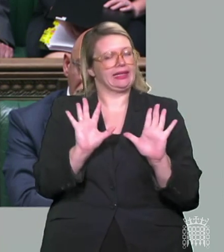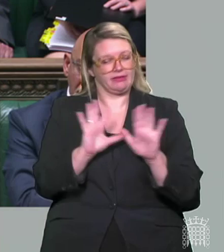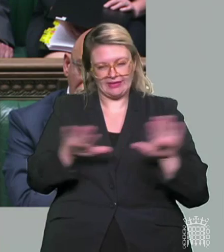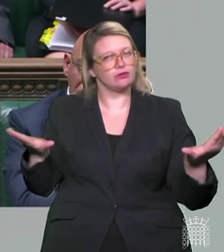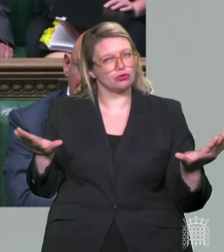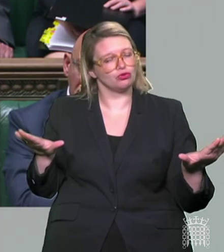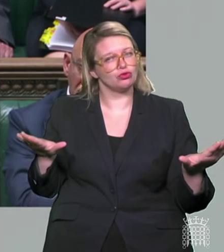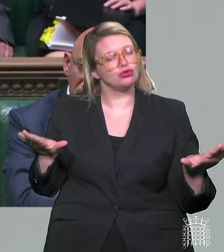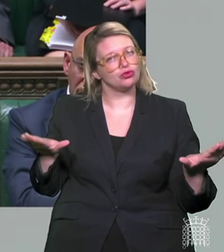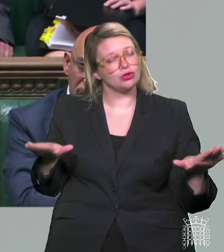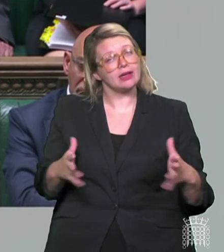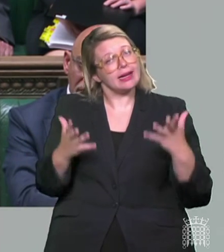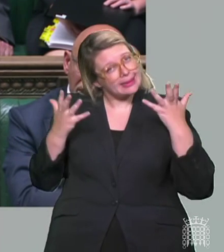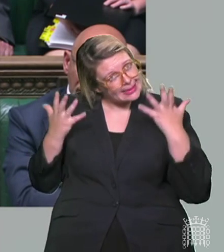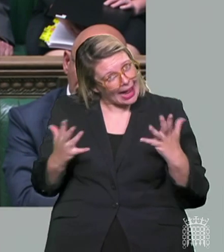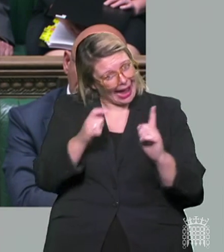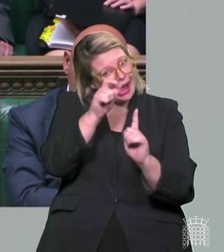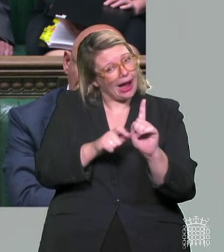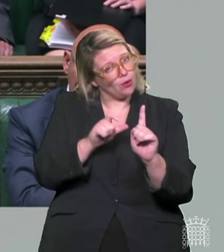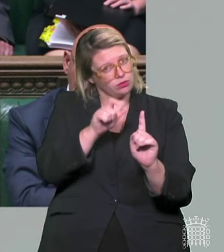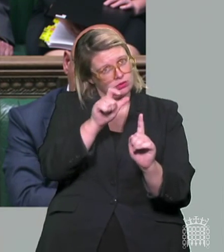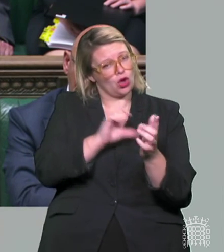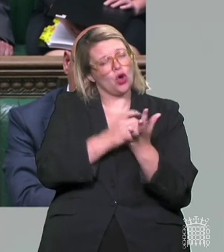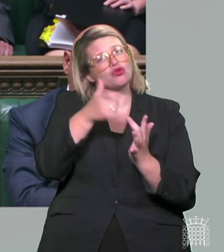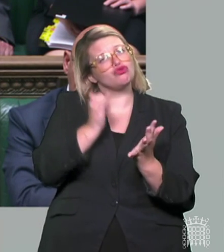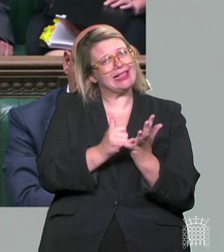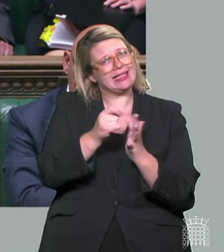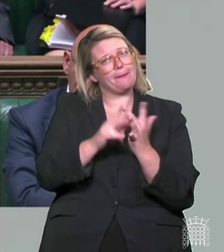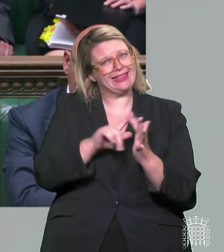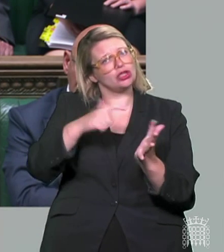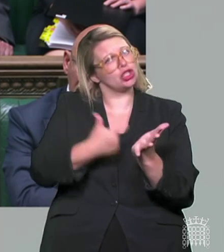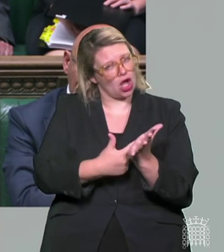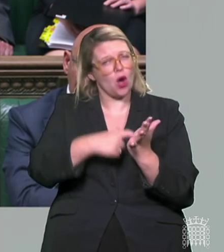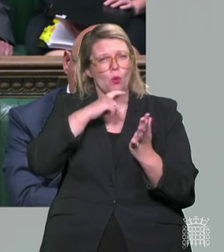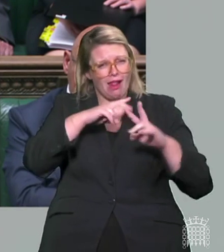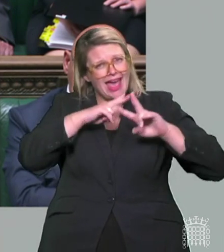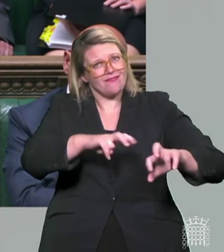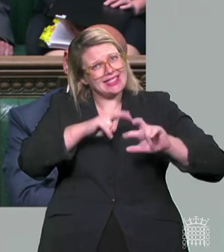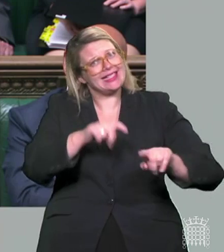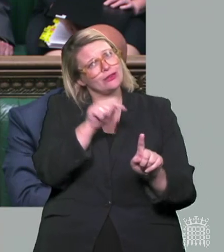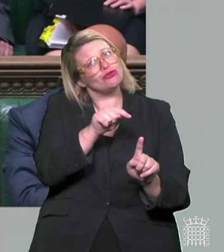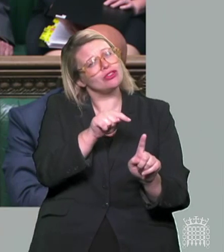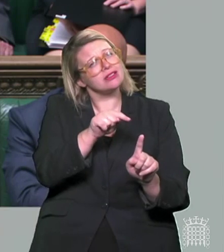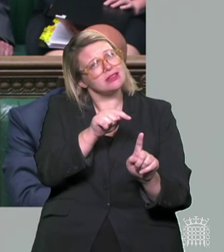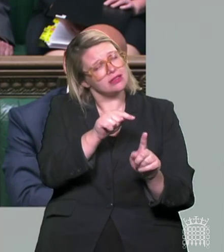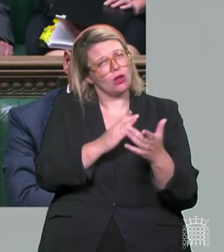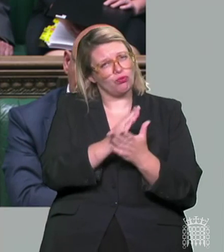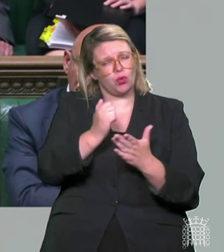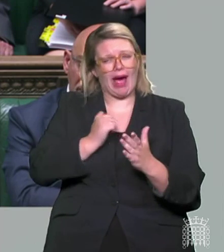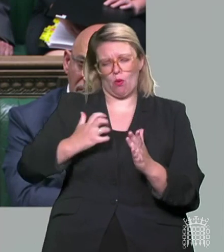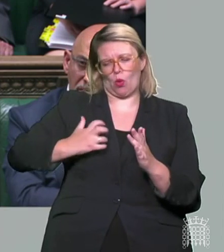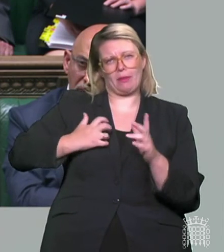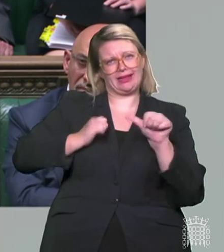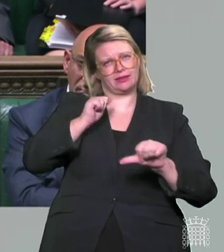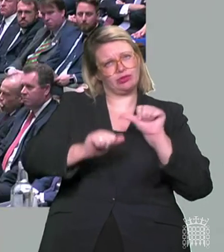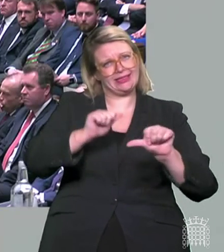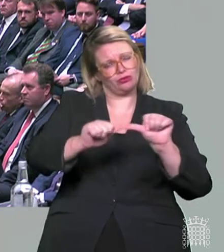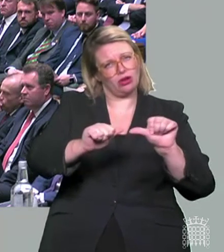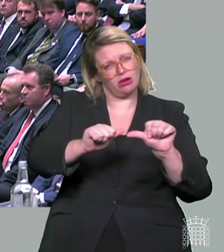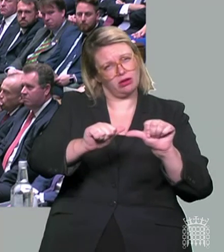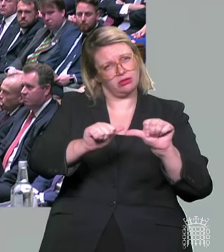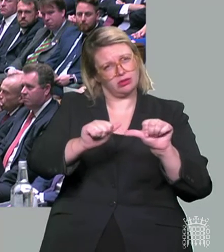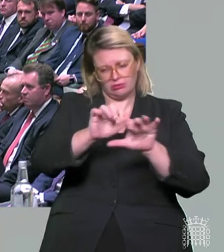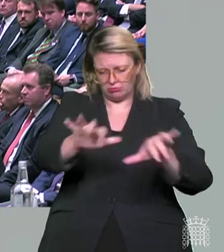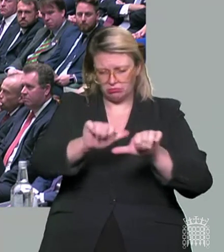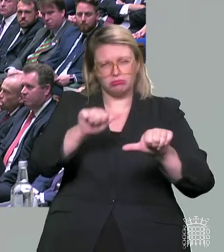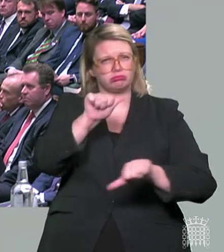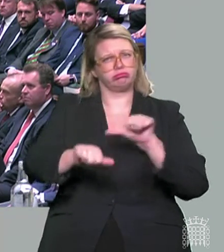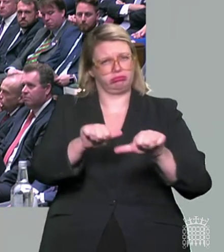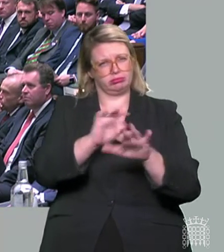He is now the subject of an independent investigation by the complaints and grievances panel and that is entirely right.